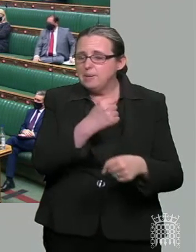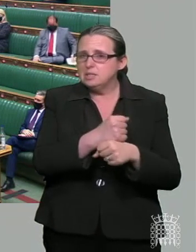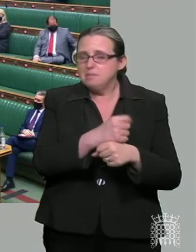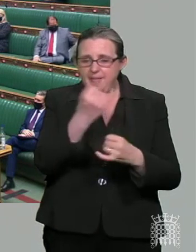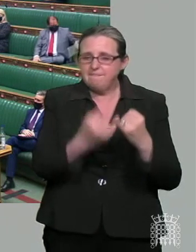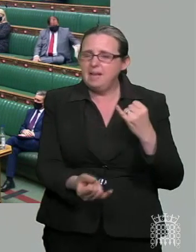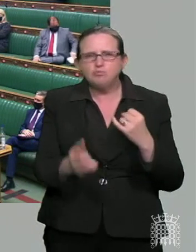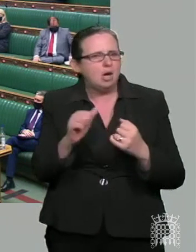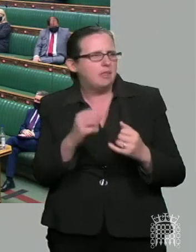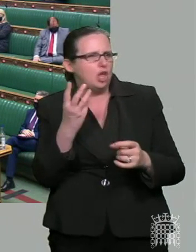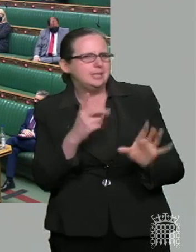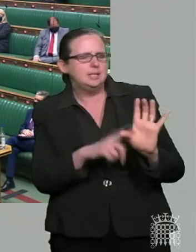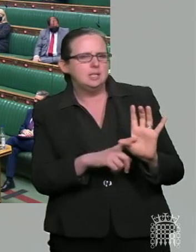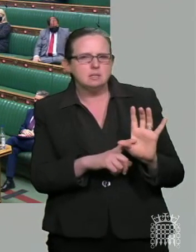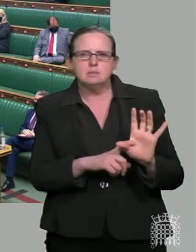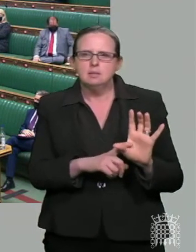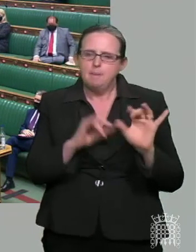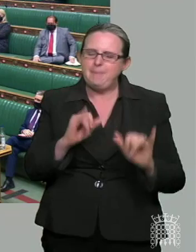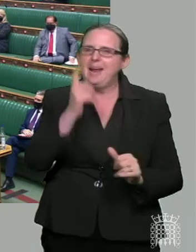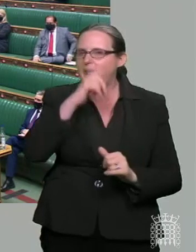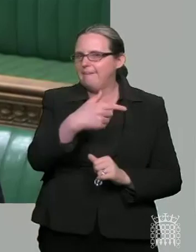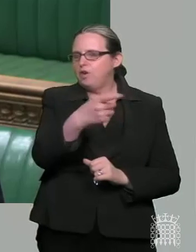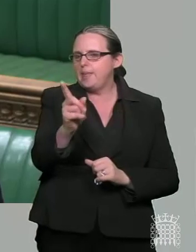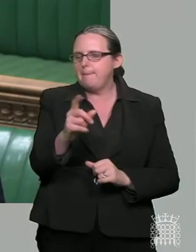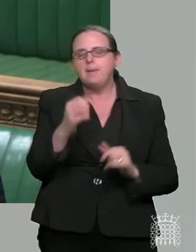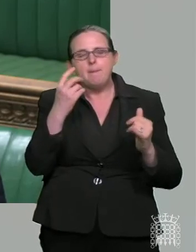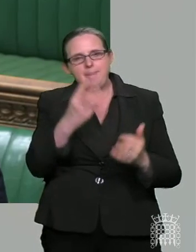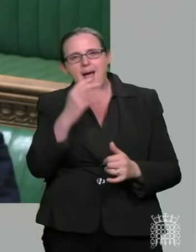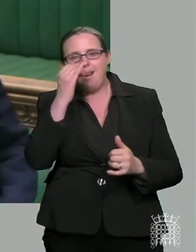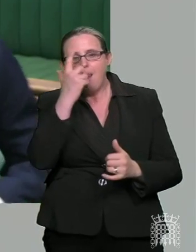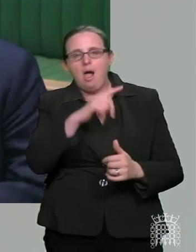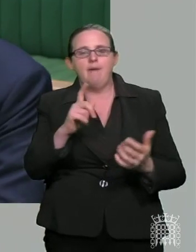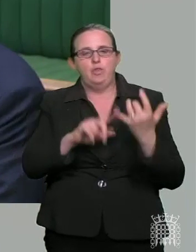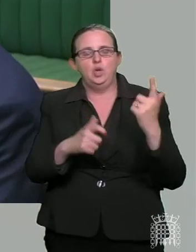I think it was 13—13 unlucky years for this country—and they did not do it.